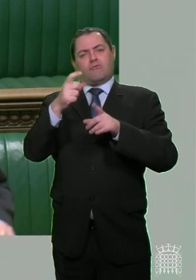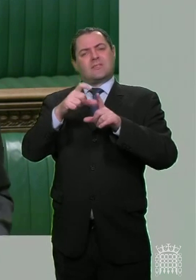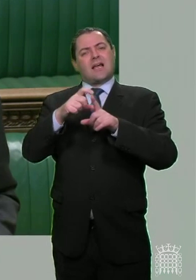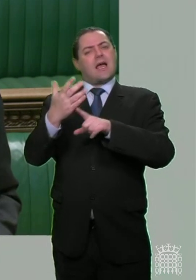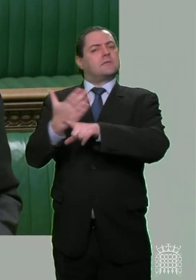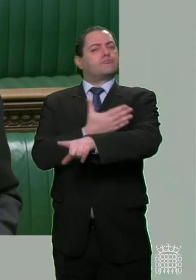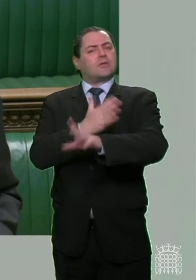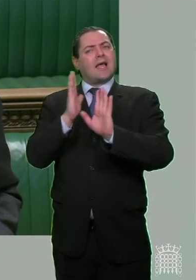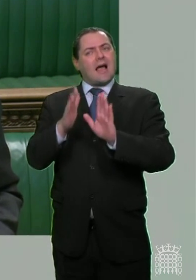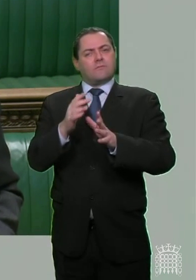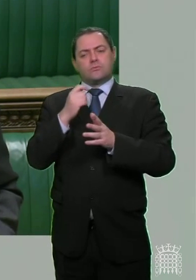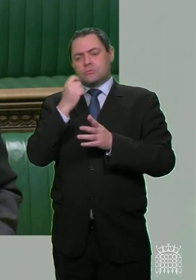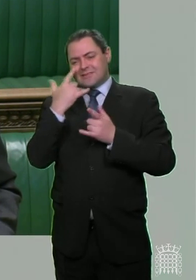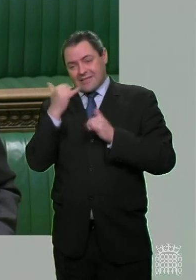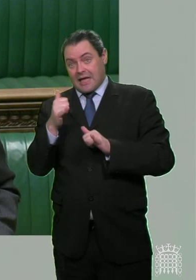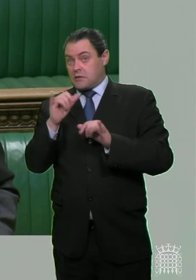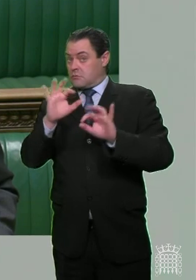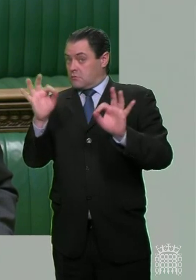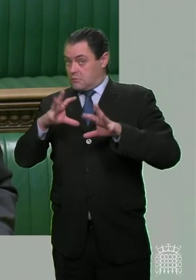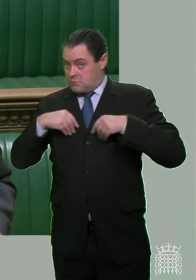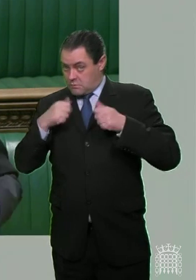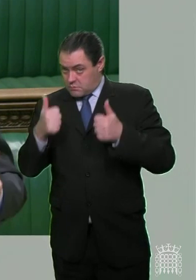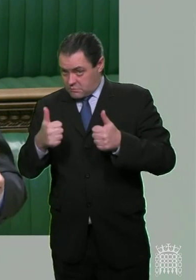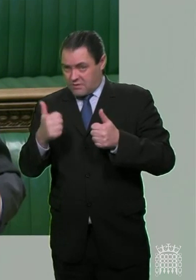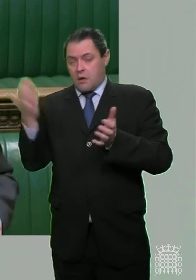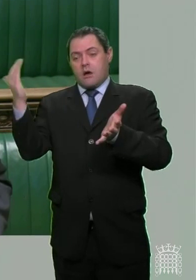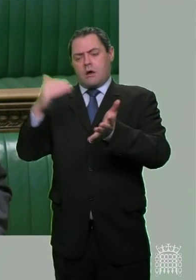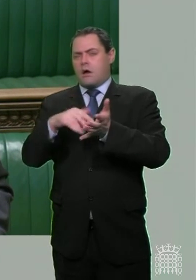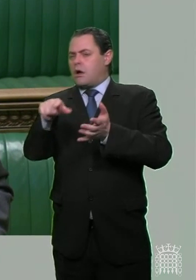They have to produce a passenger locator form, otherwise they are kicked off the flight.